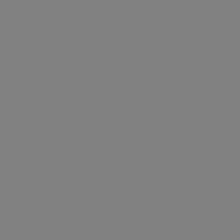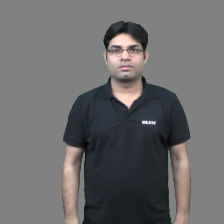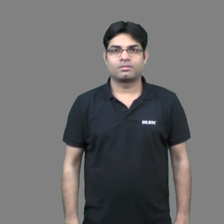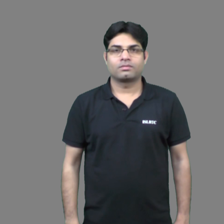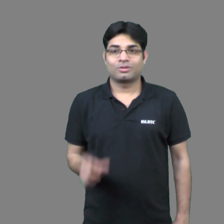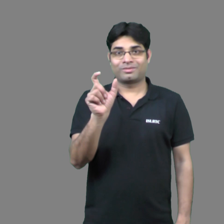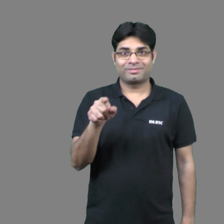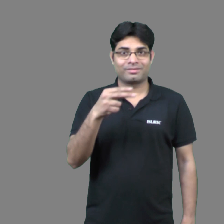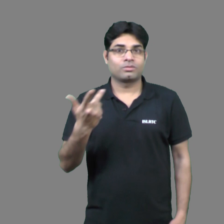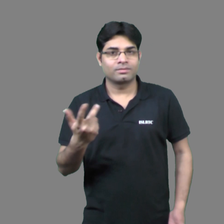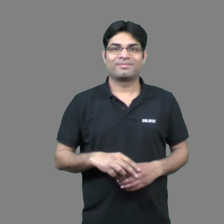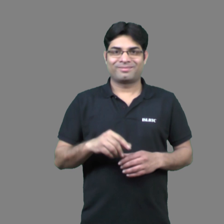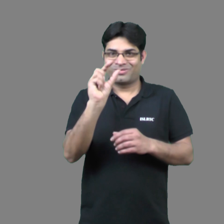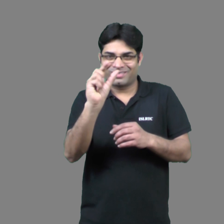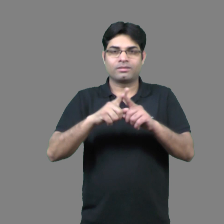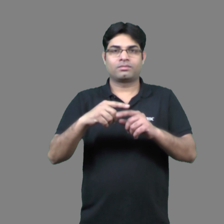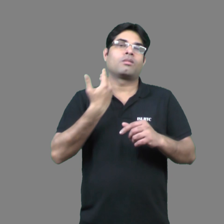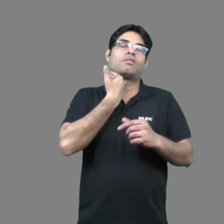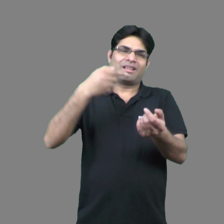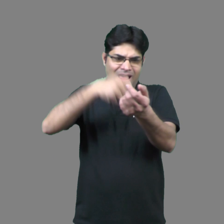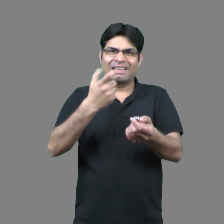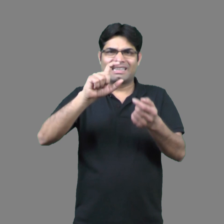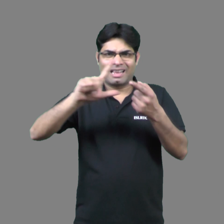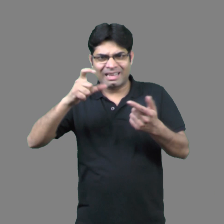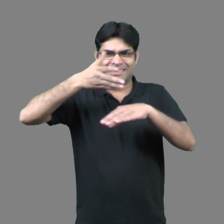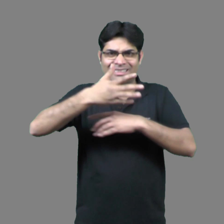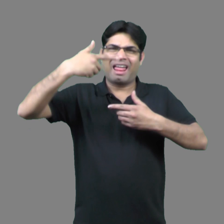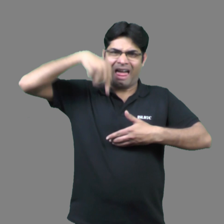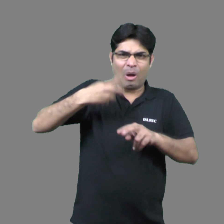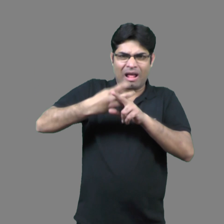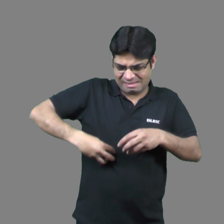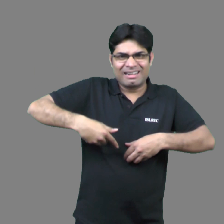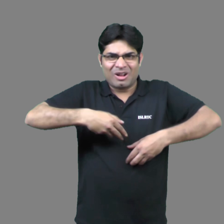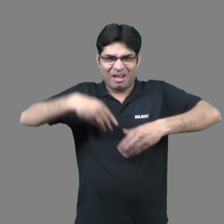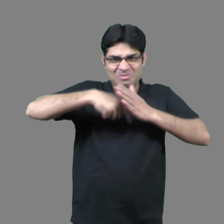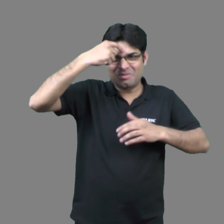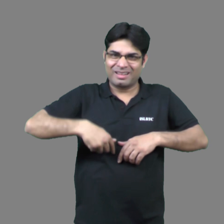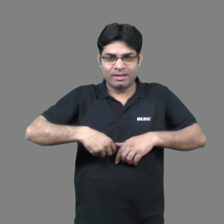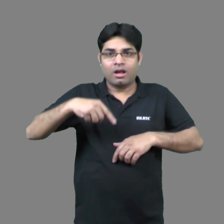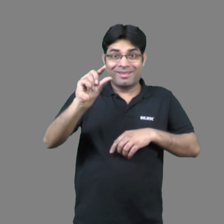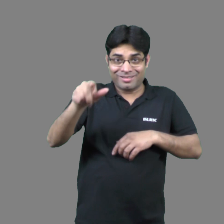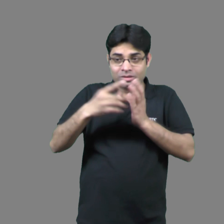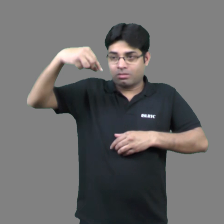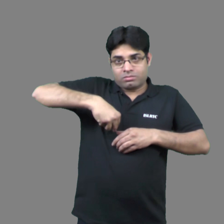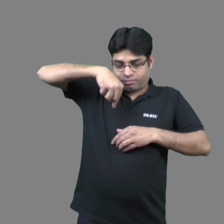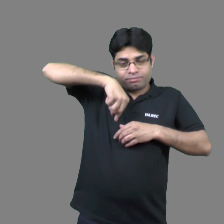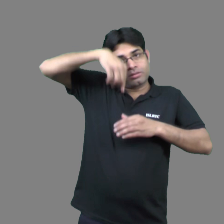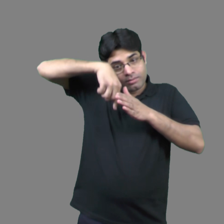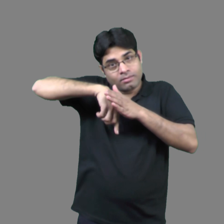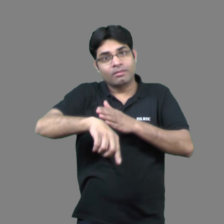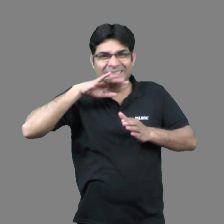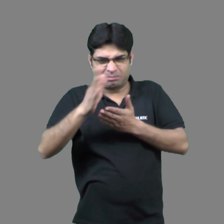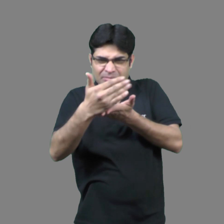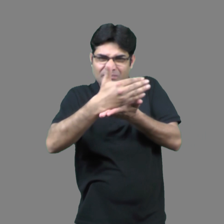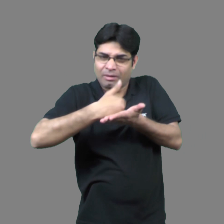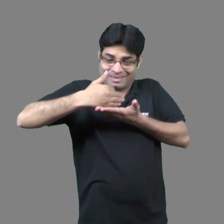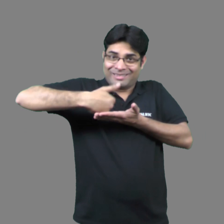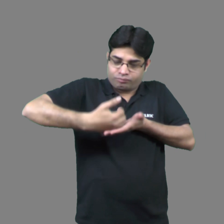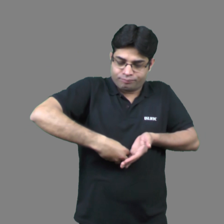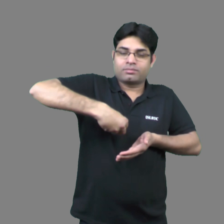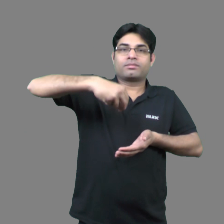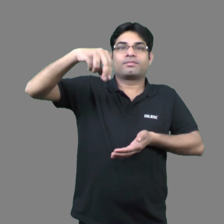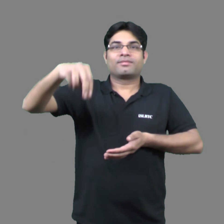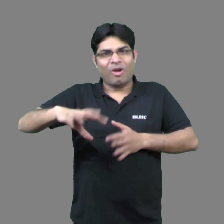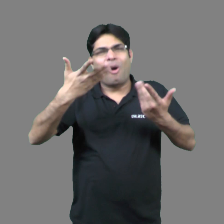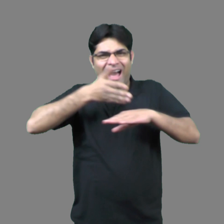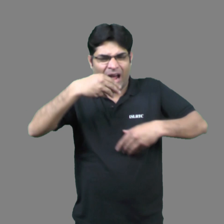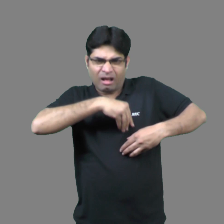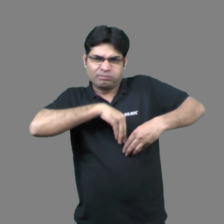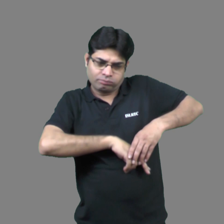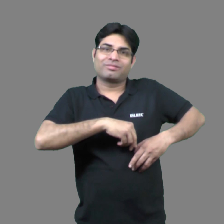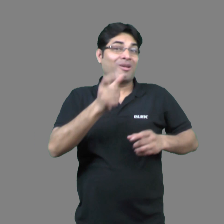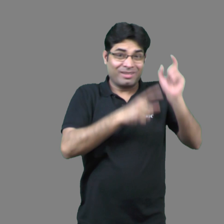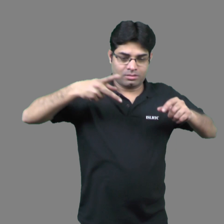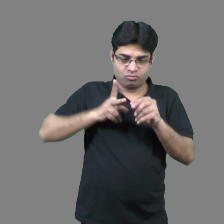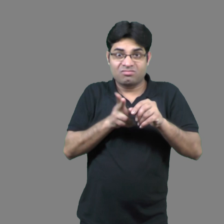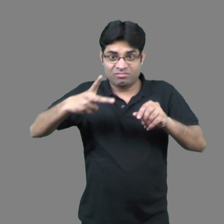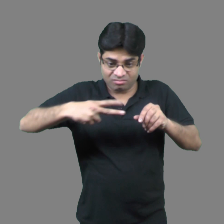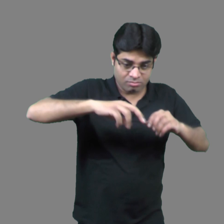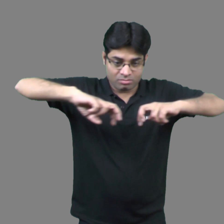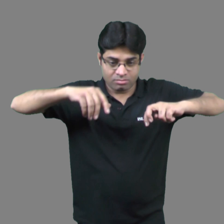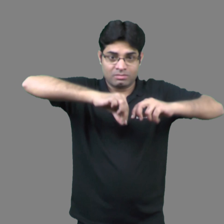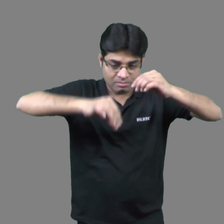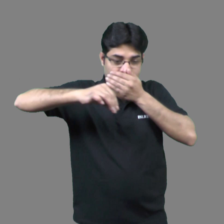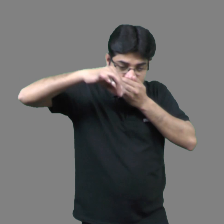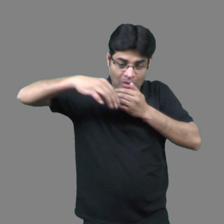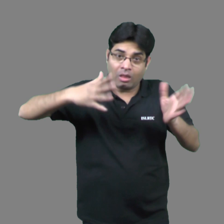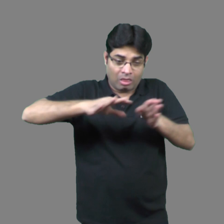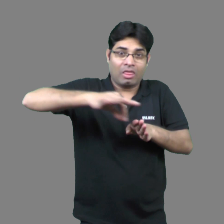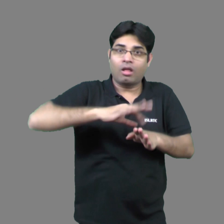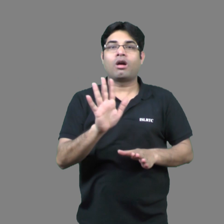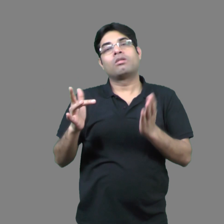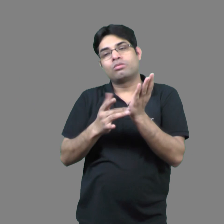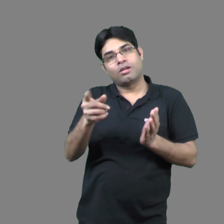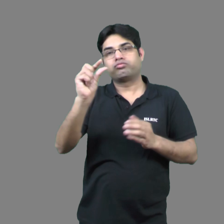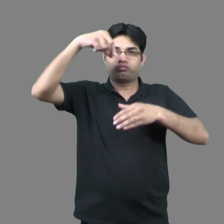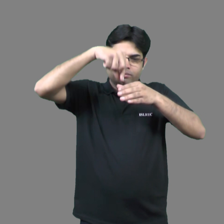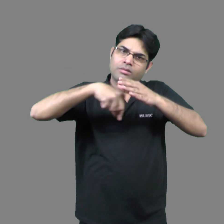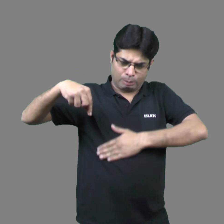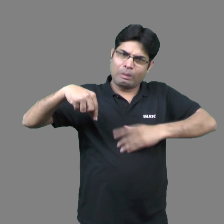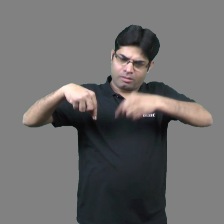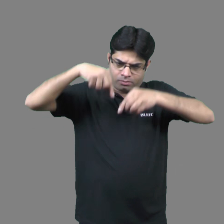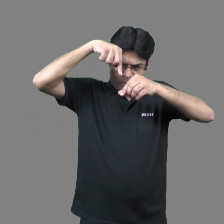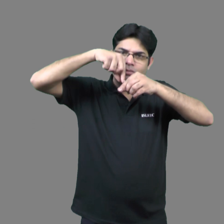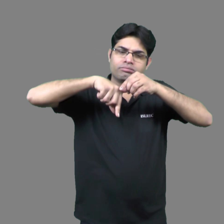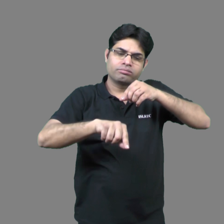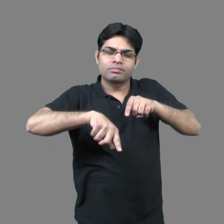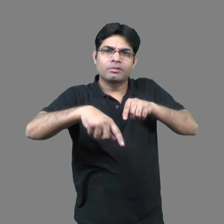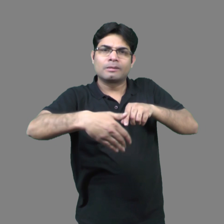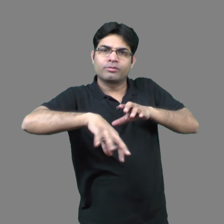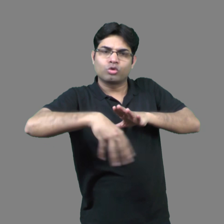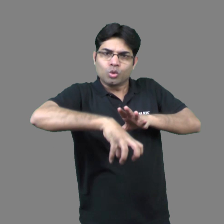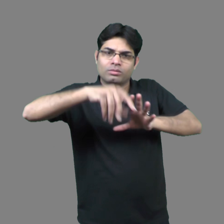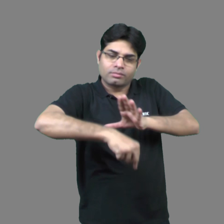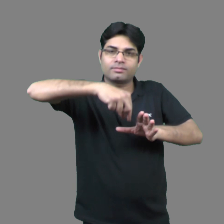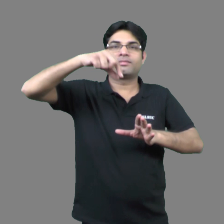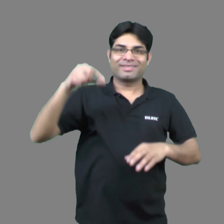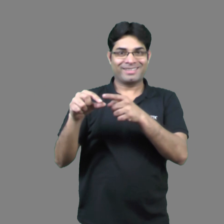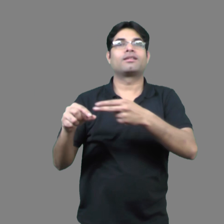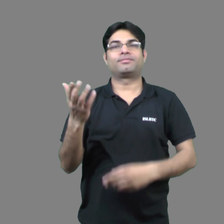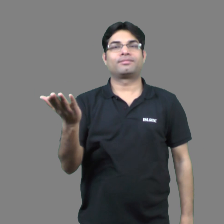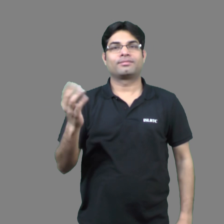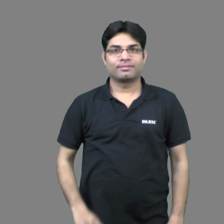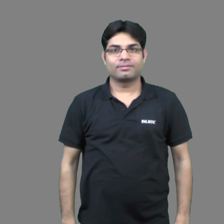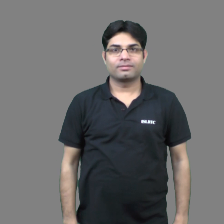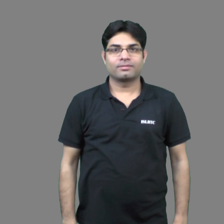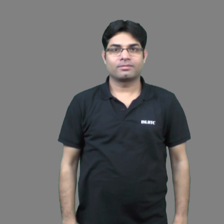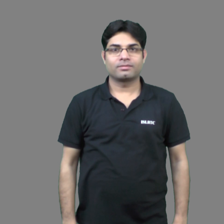Nano Robot